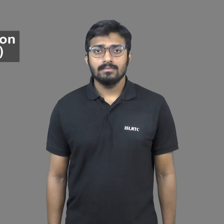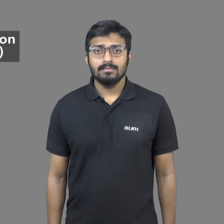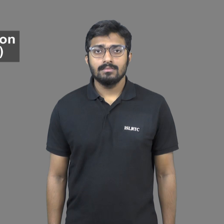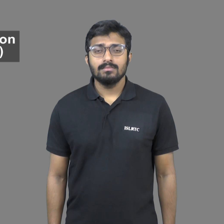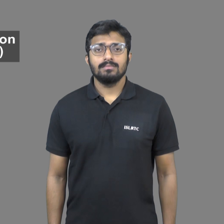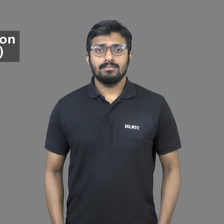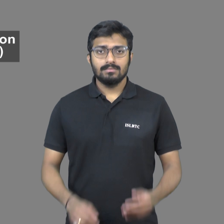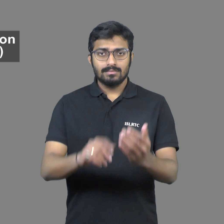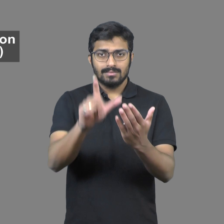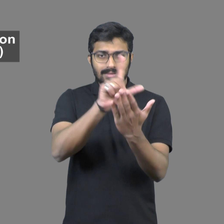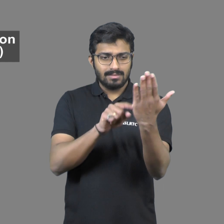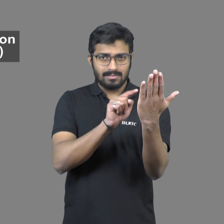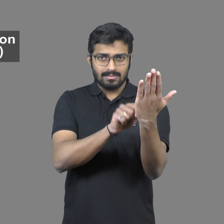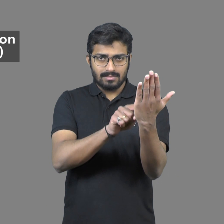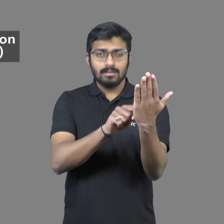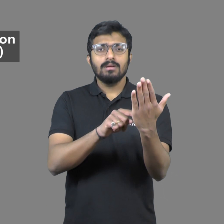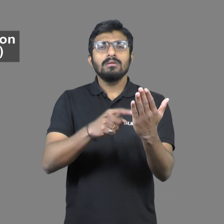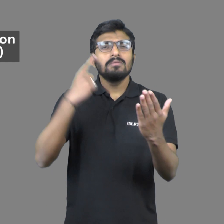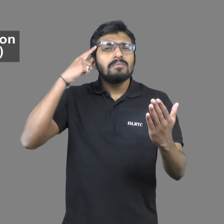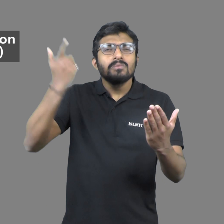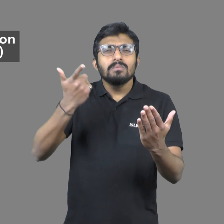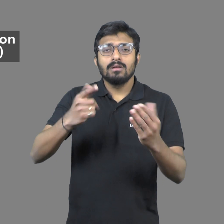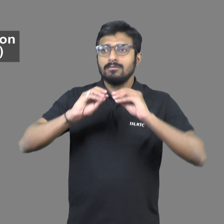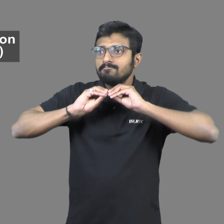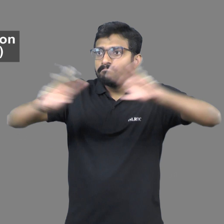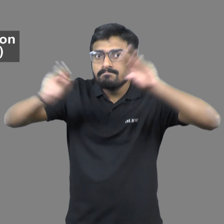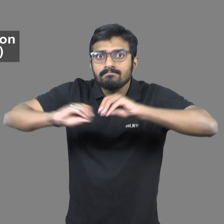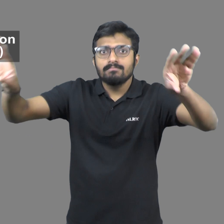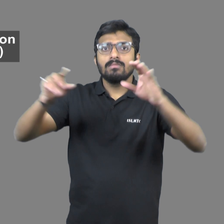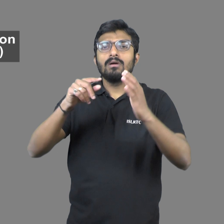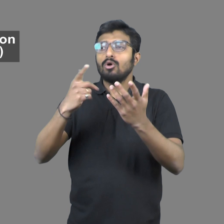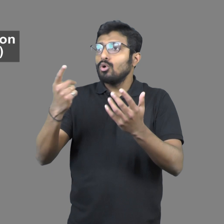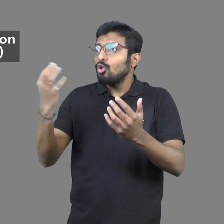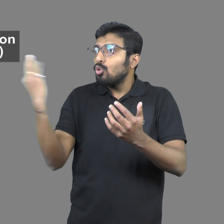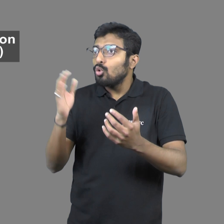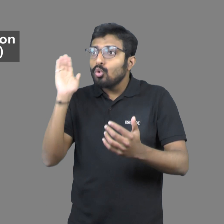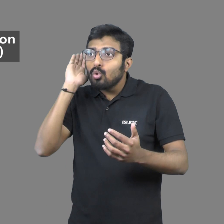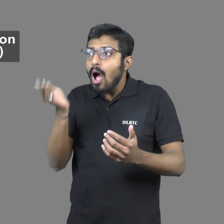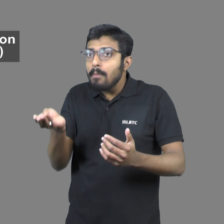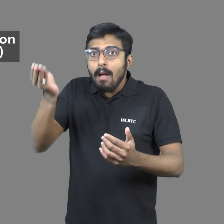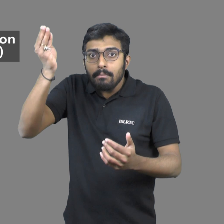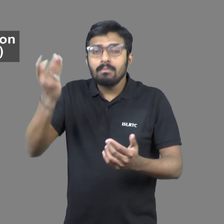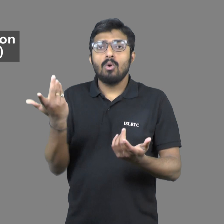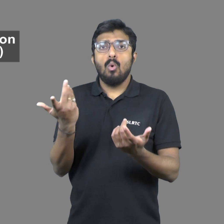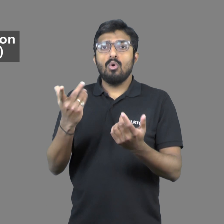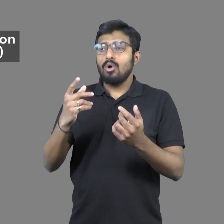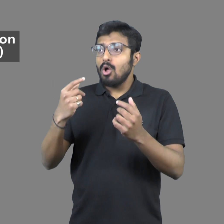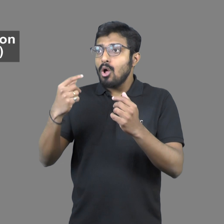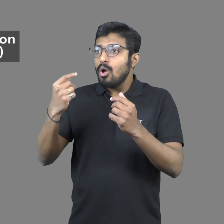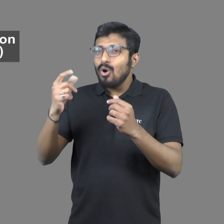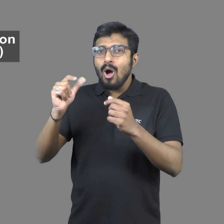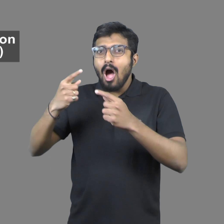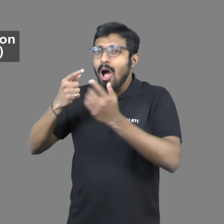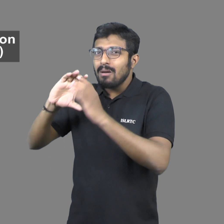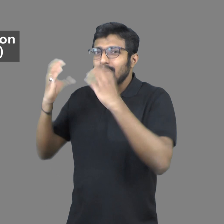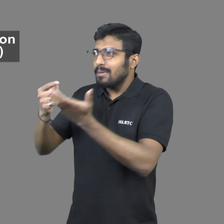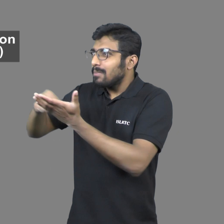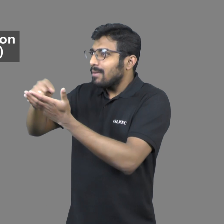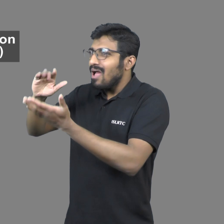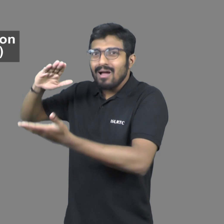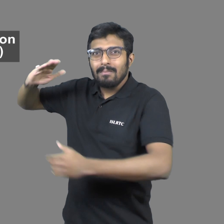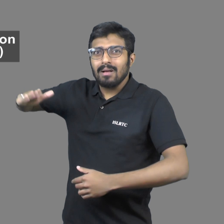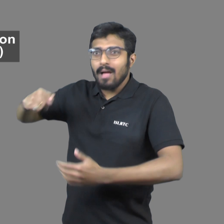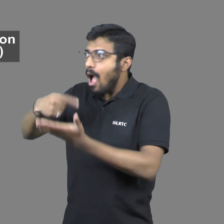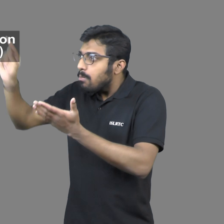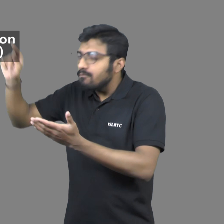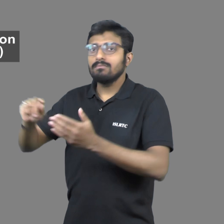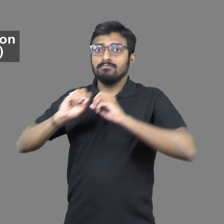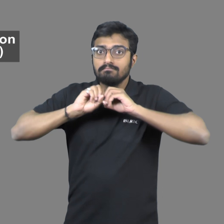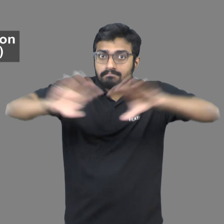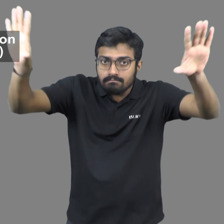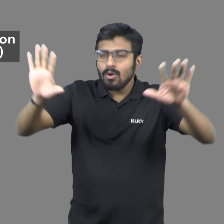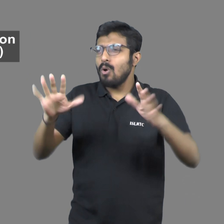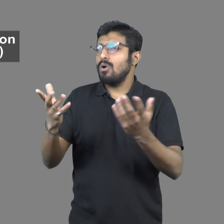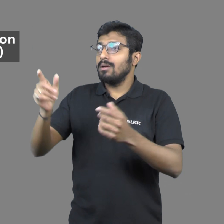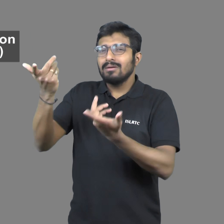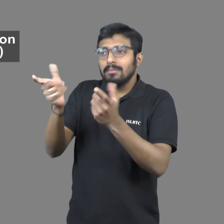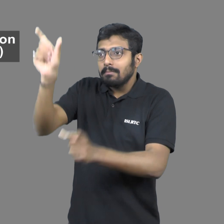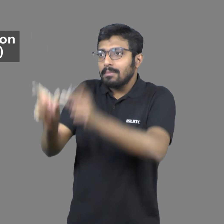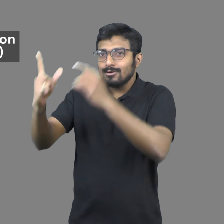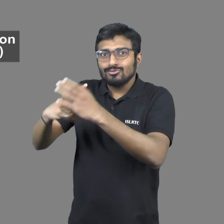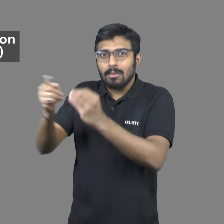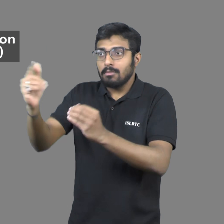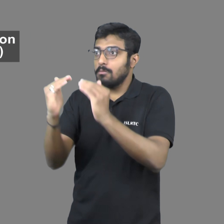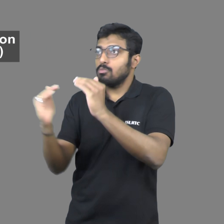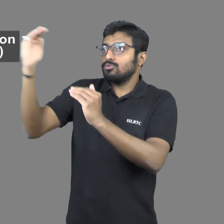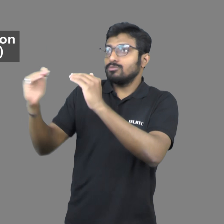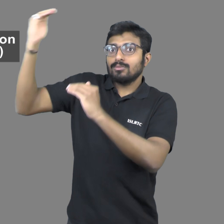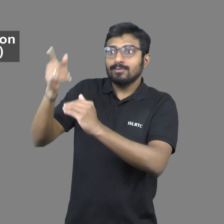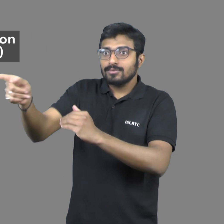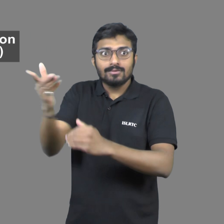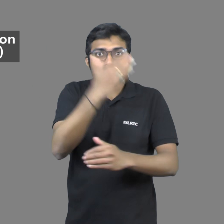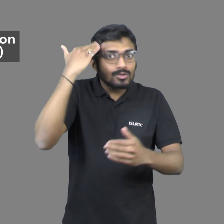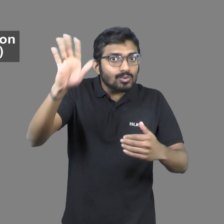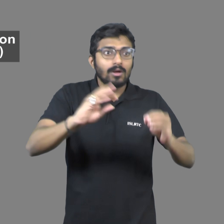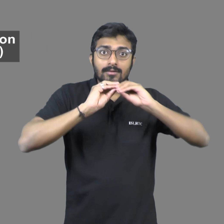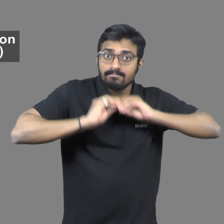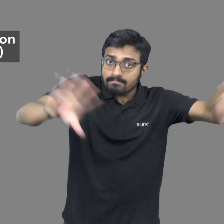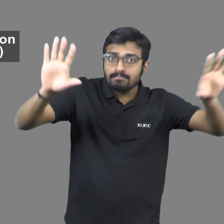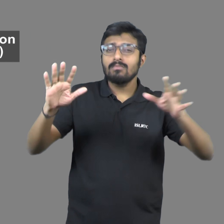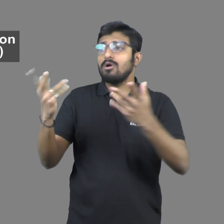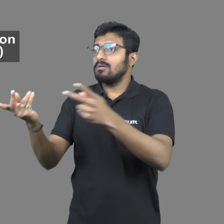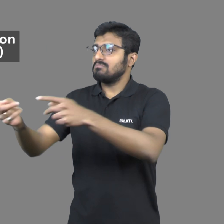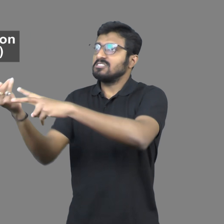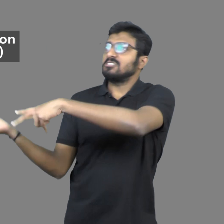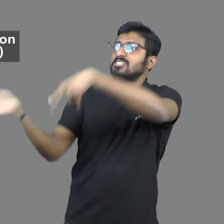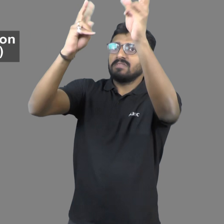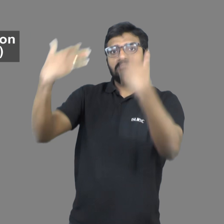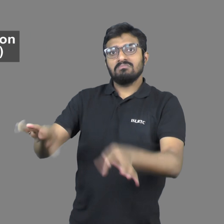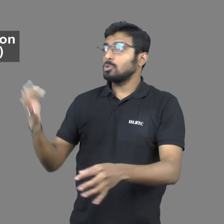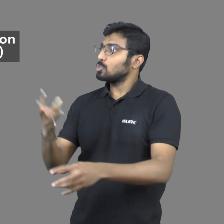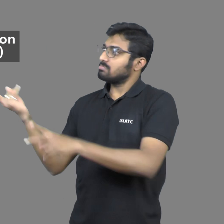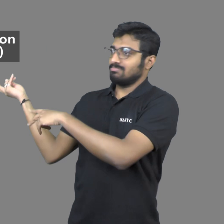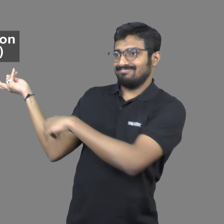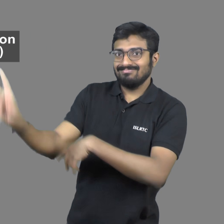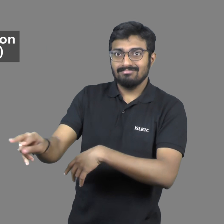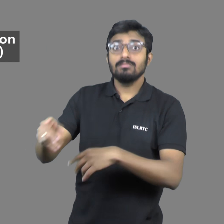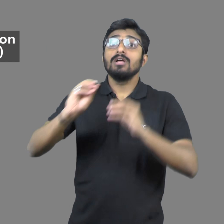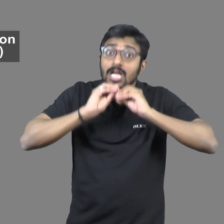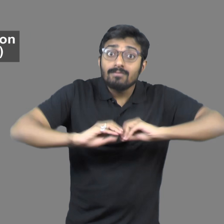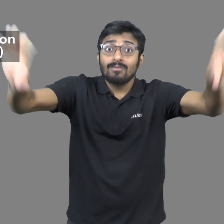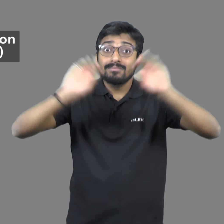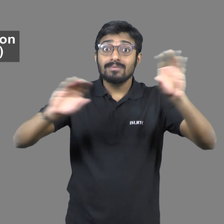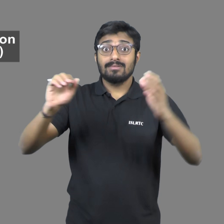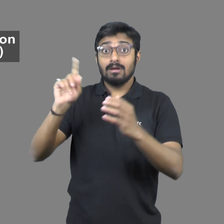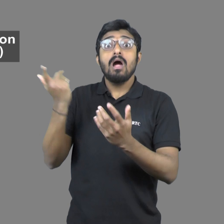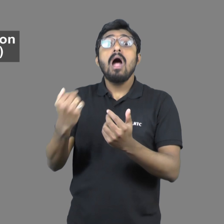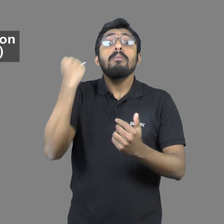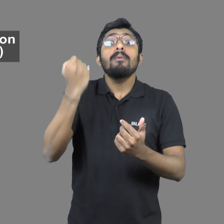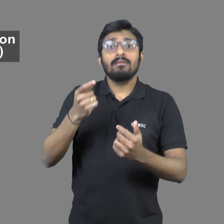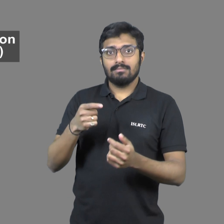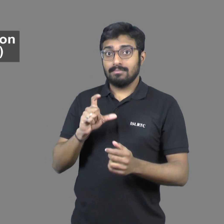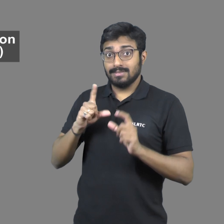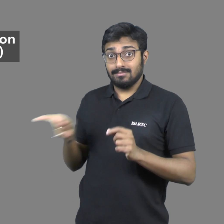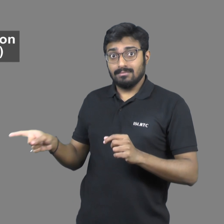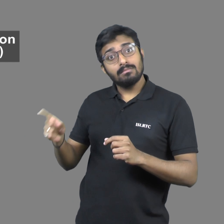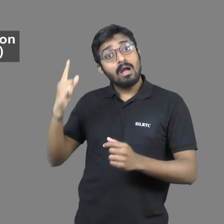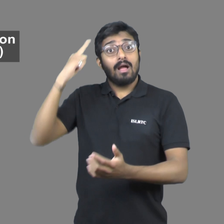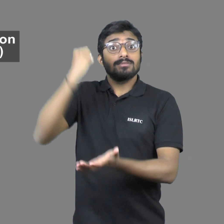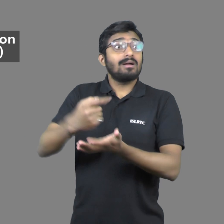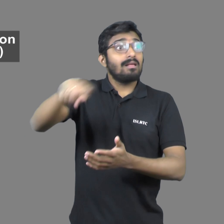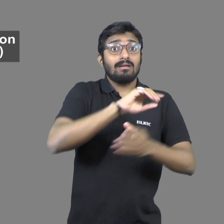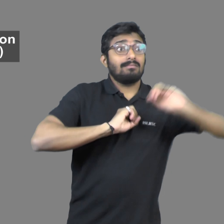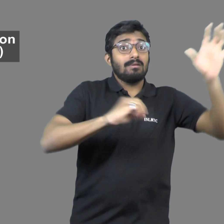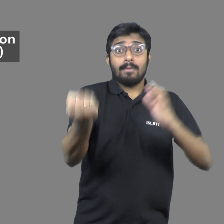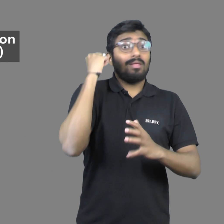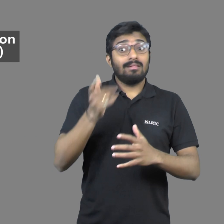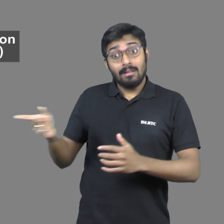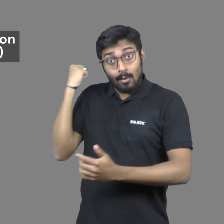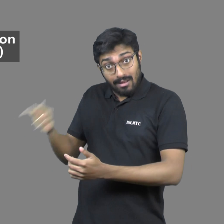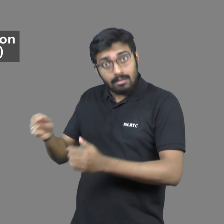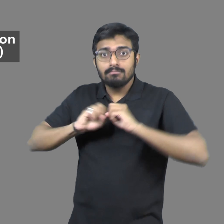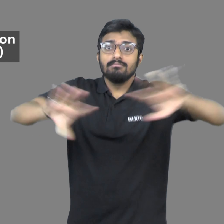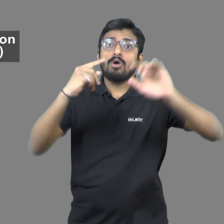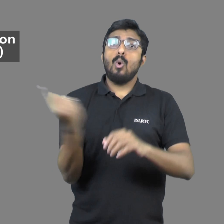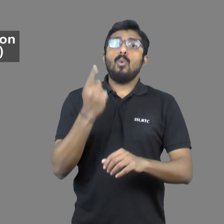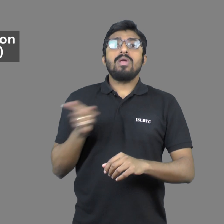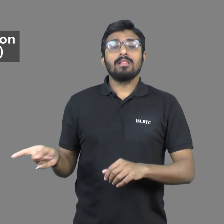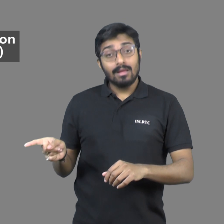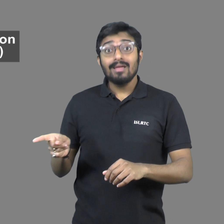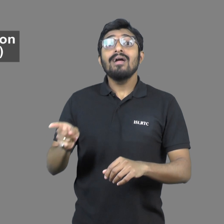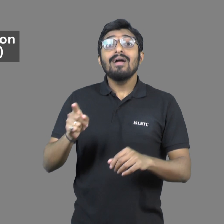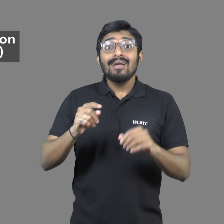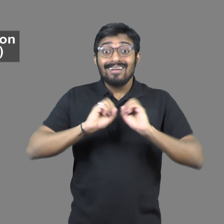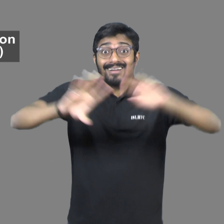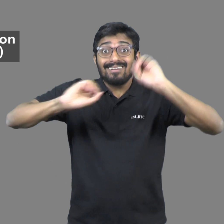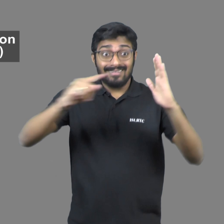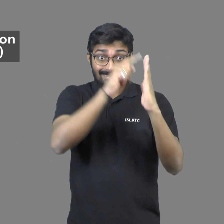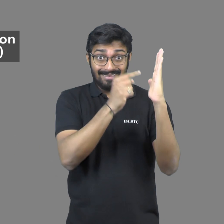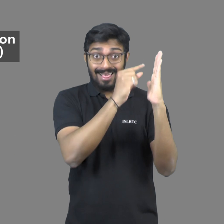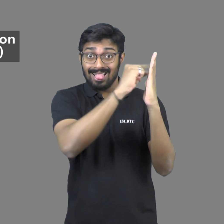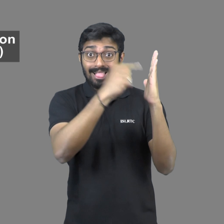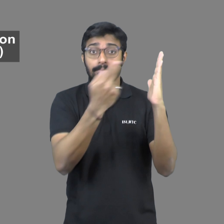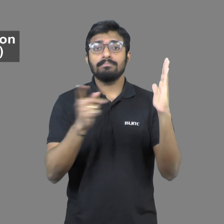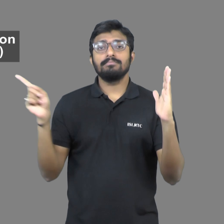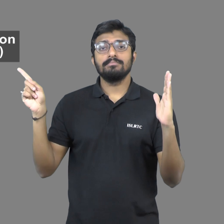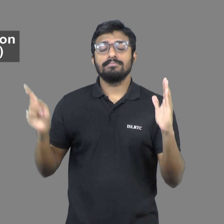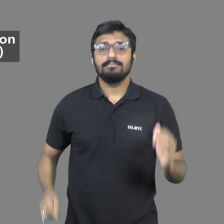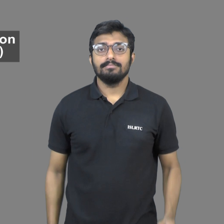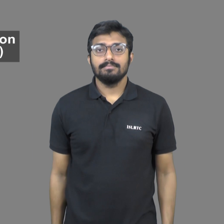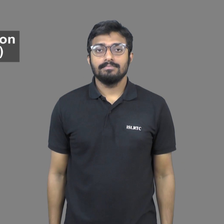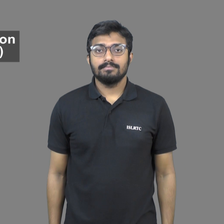Notification (Administrator)